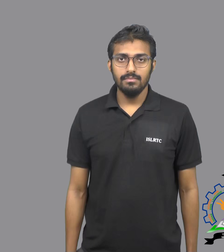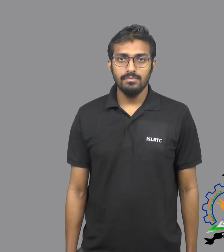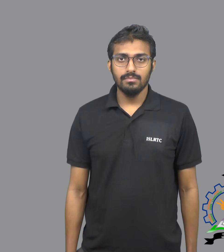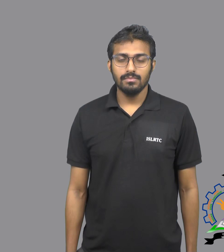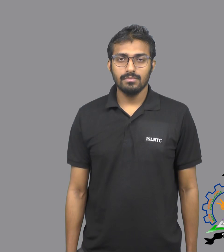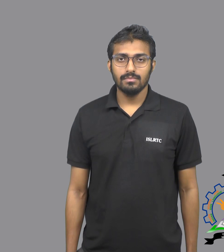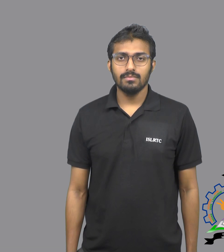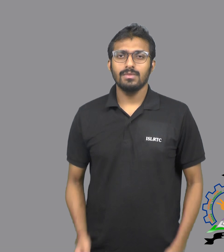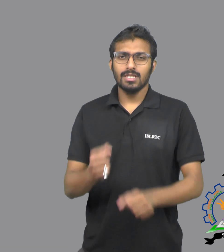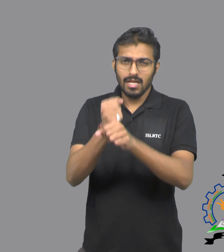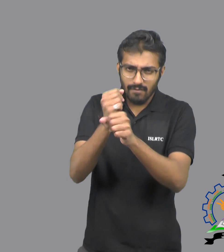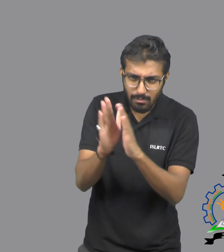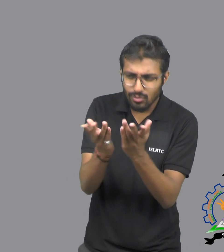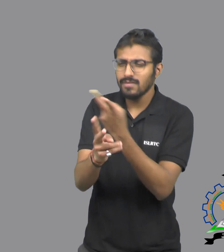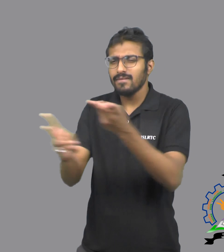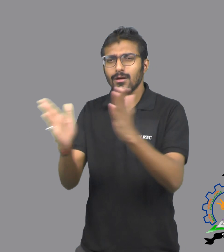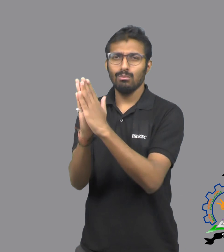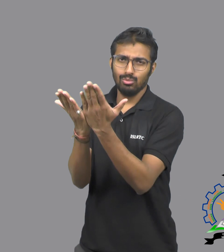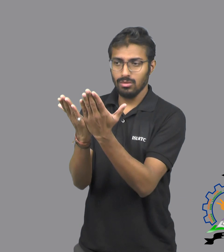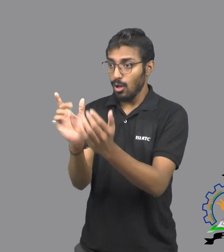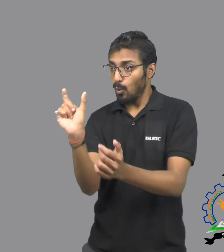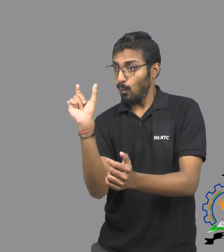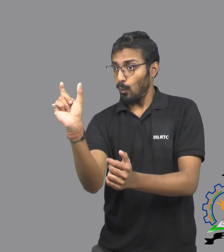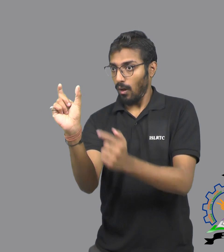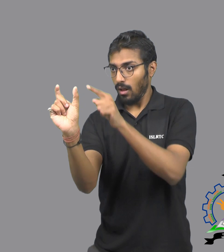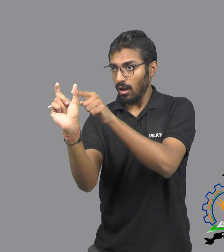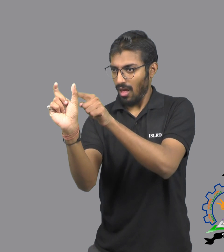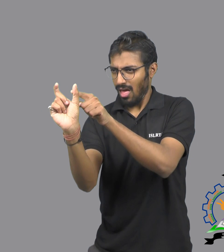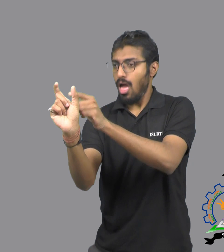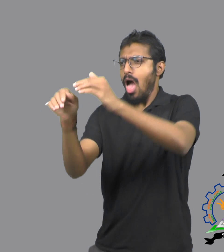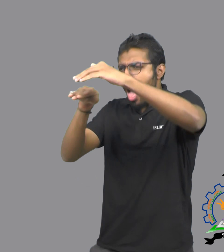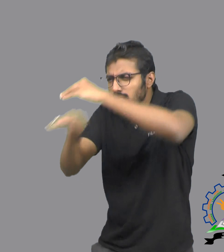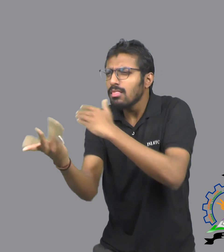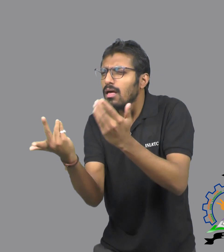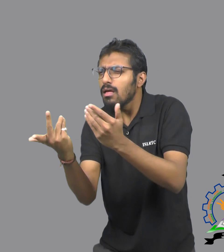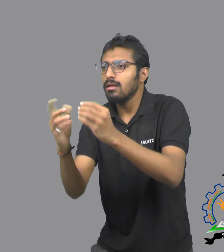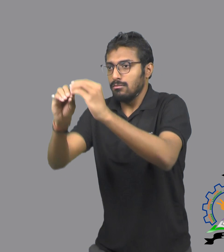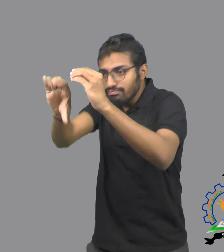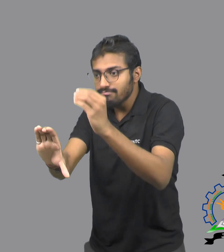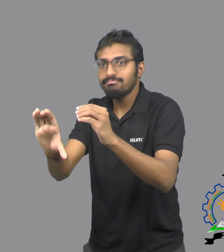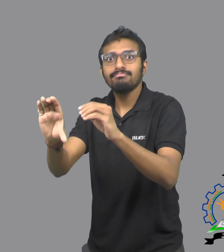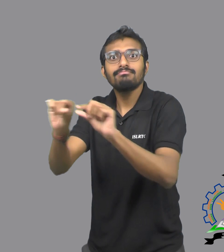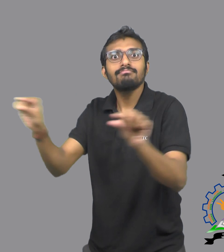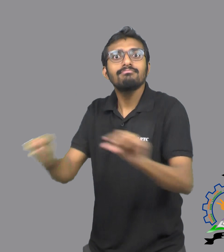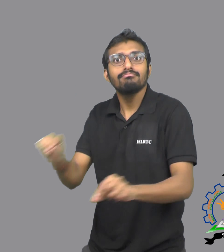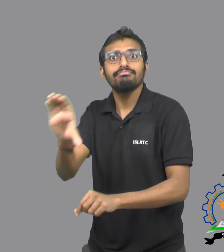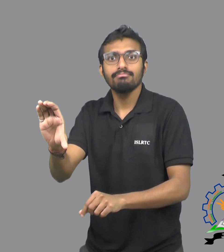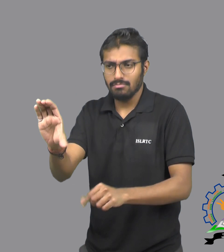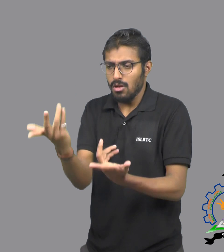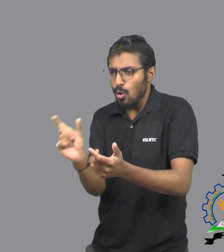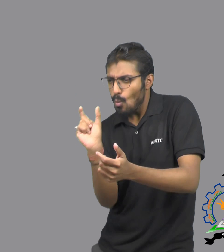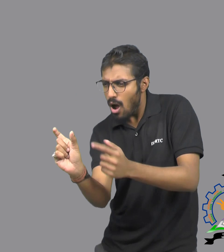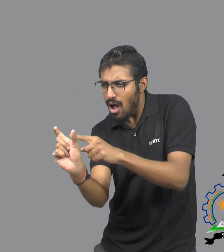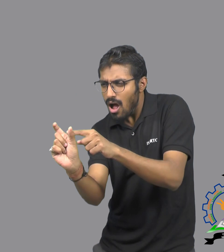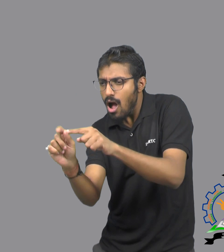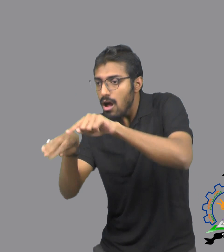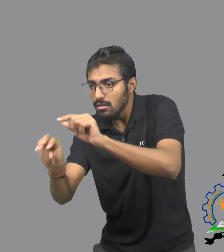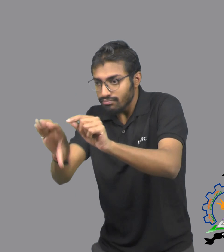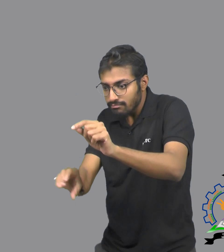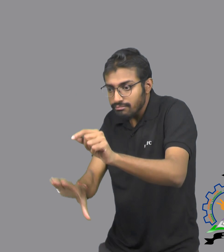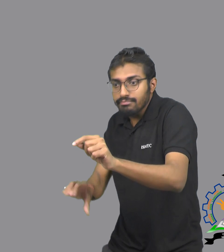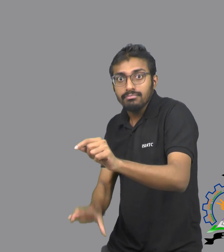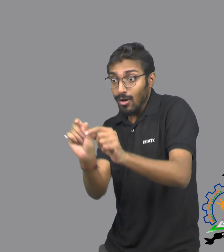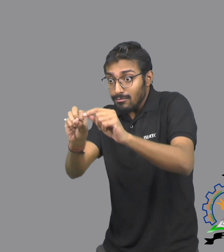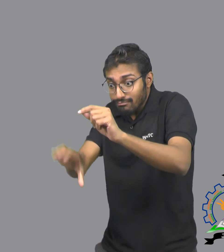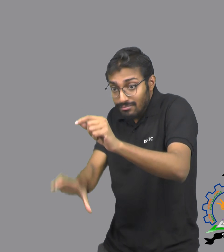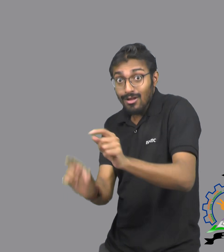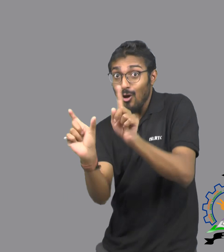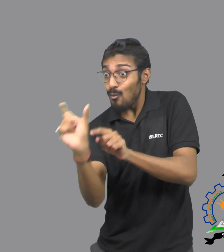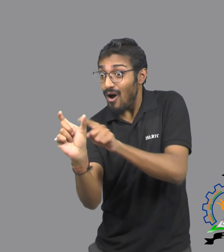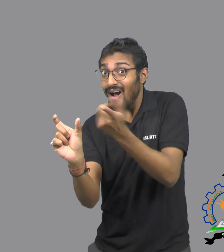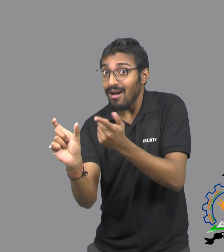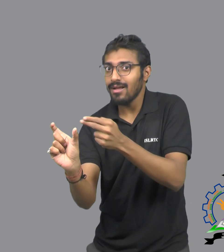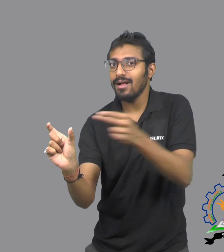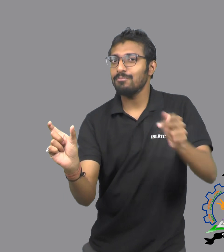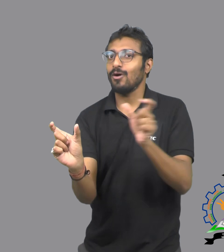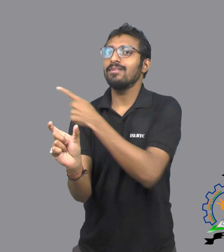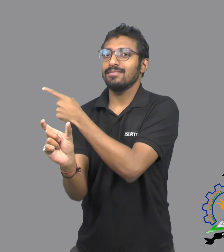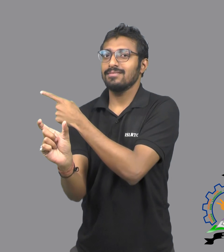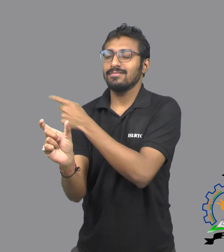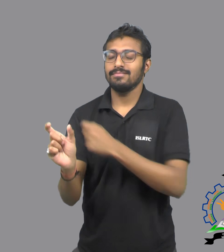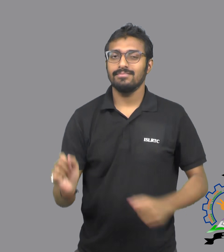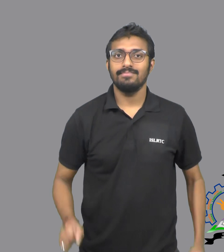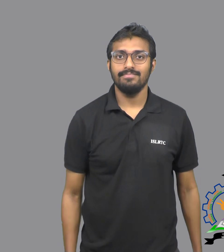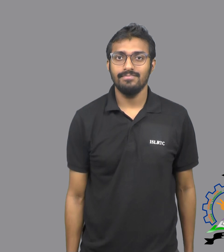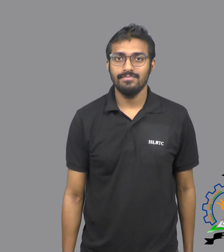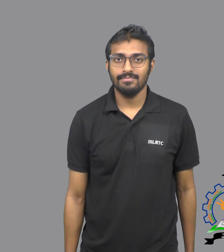Clauses